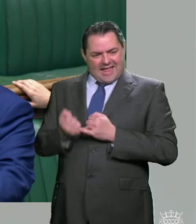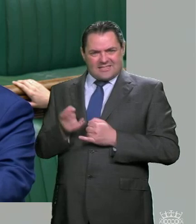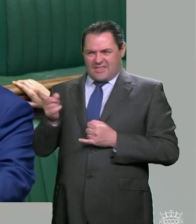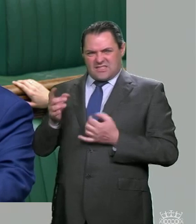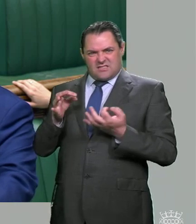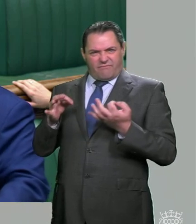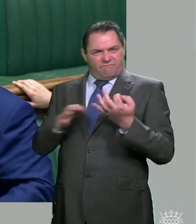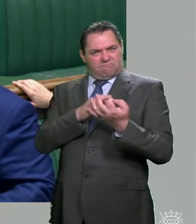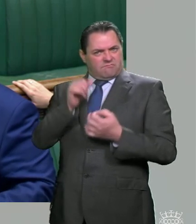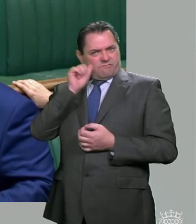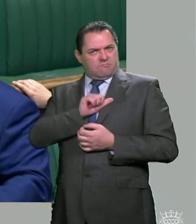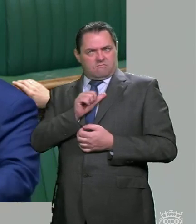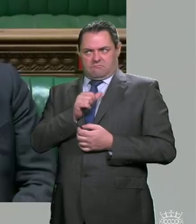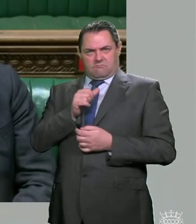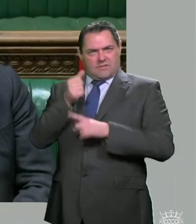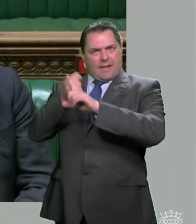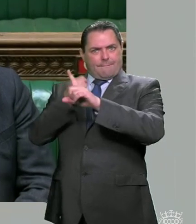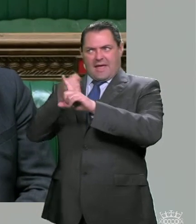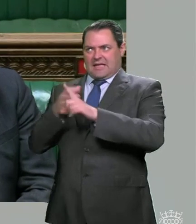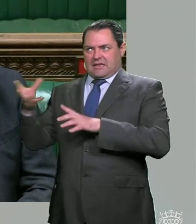contract that sanctioned corrupt campaigning, Prime Minister.